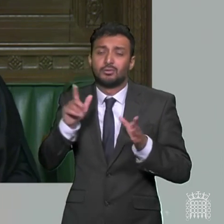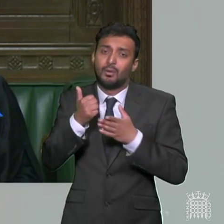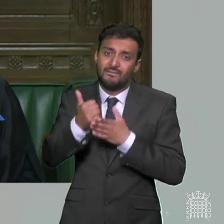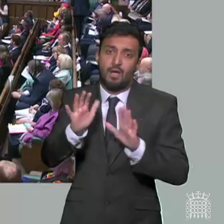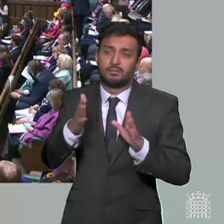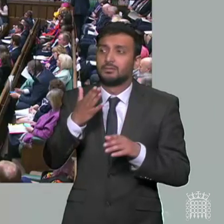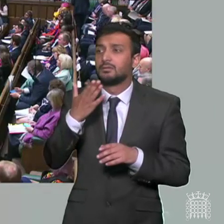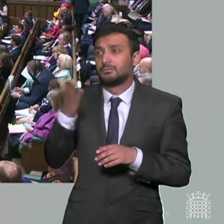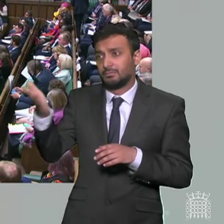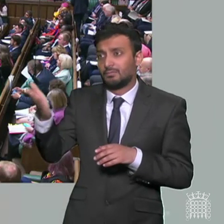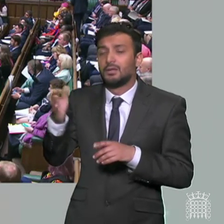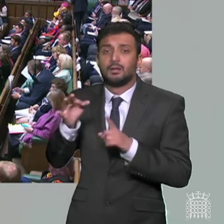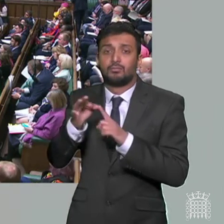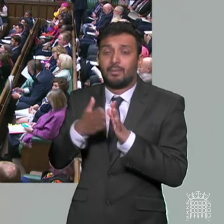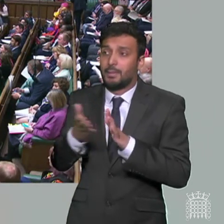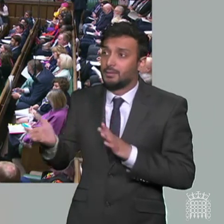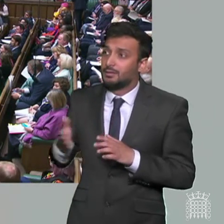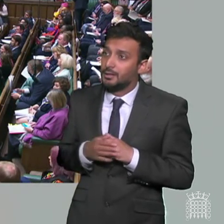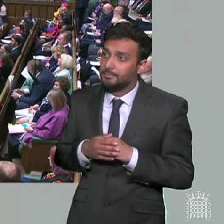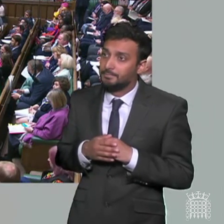Prime Minister, did you manage to hear the question?